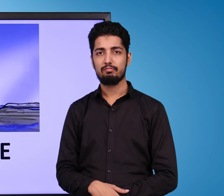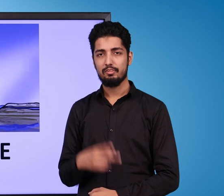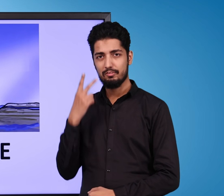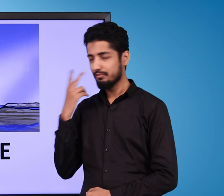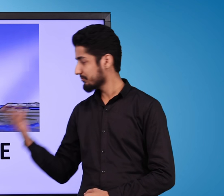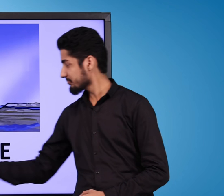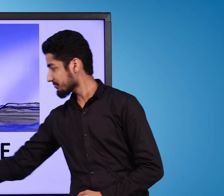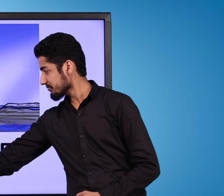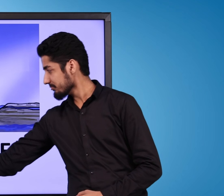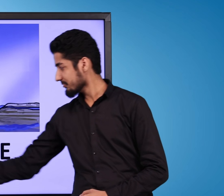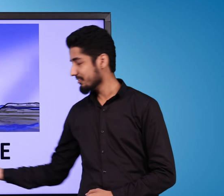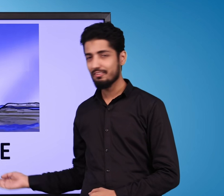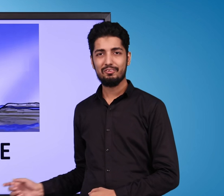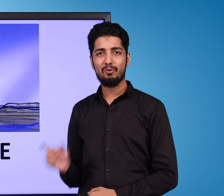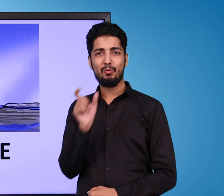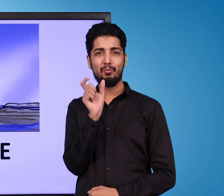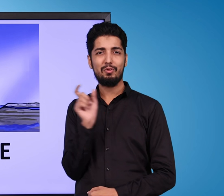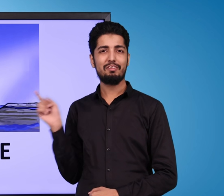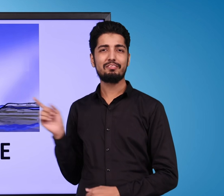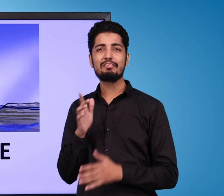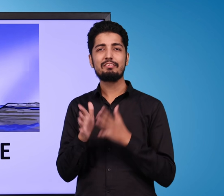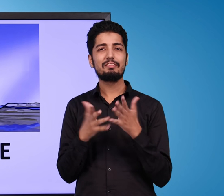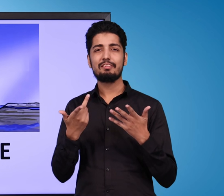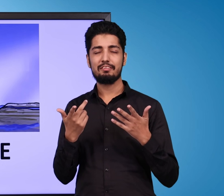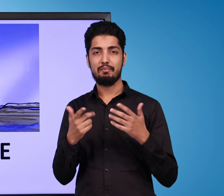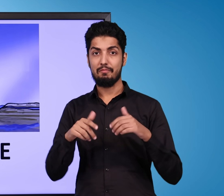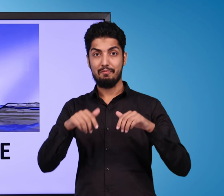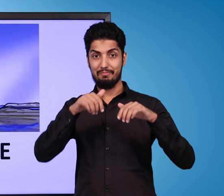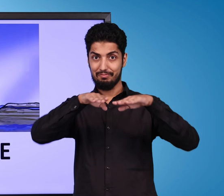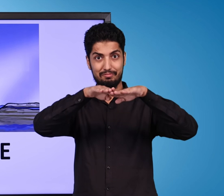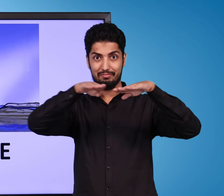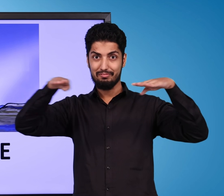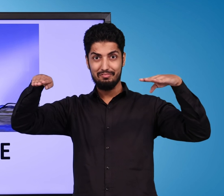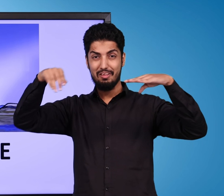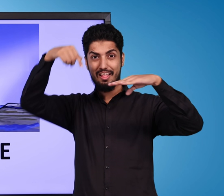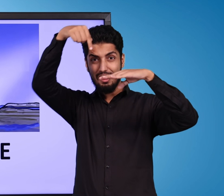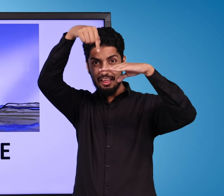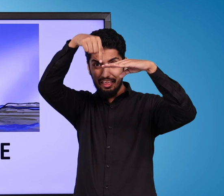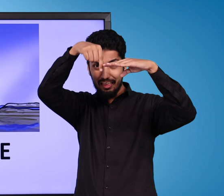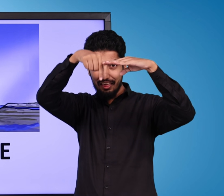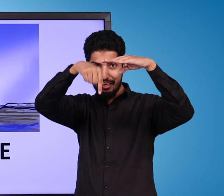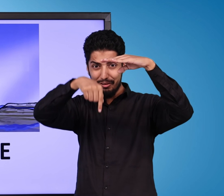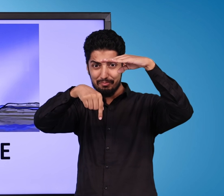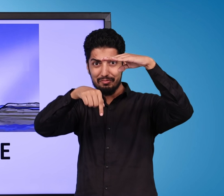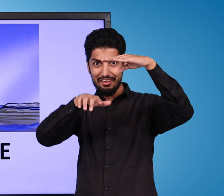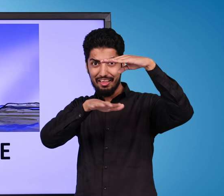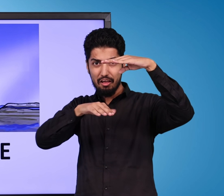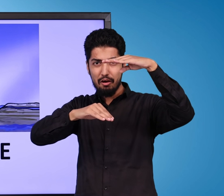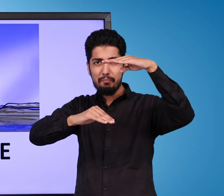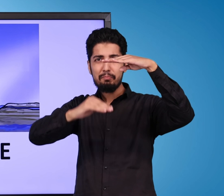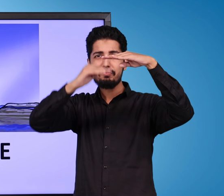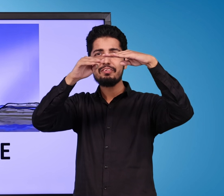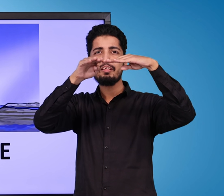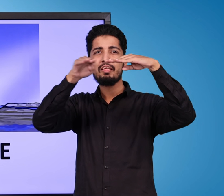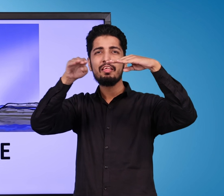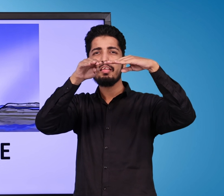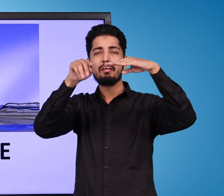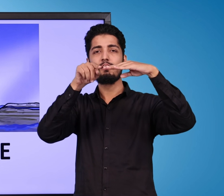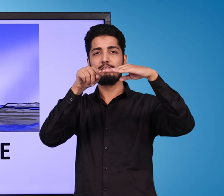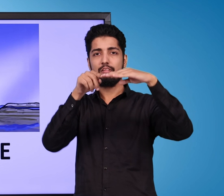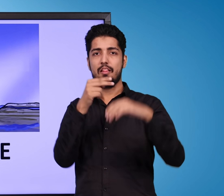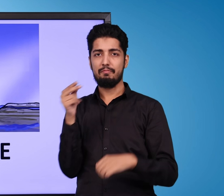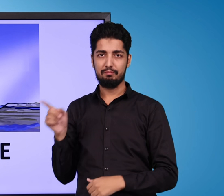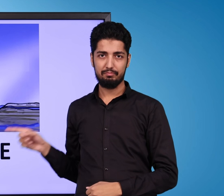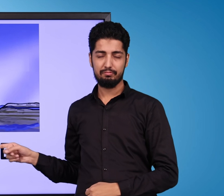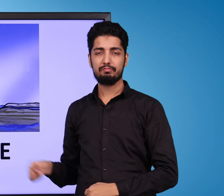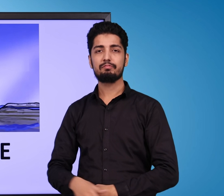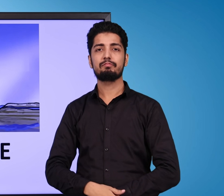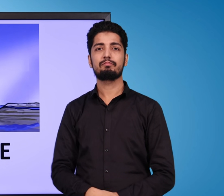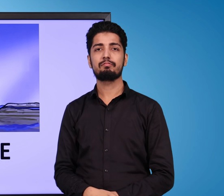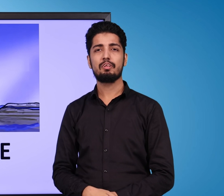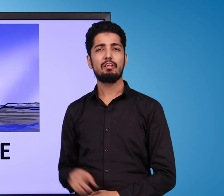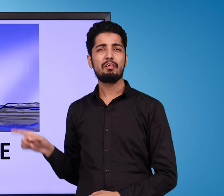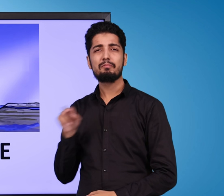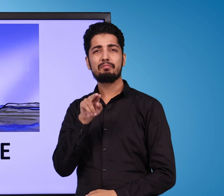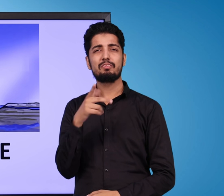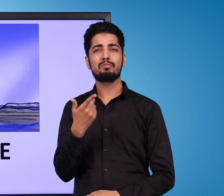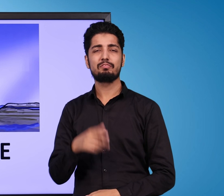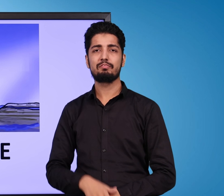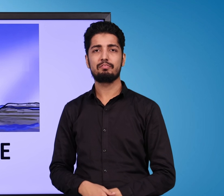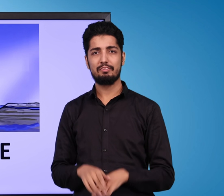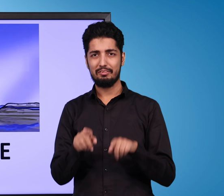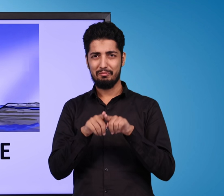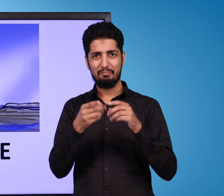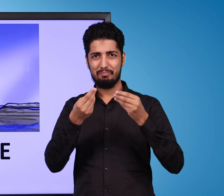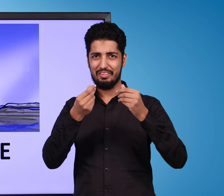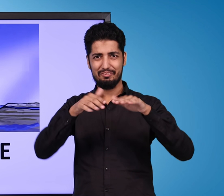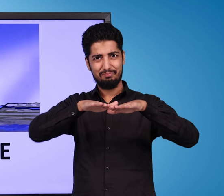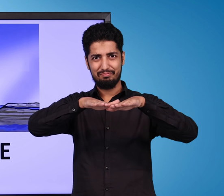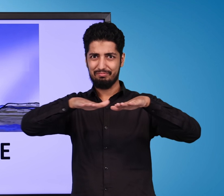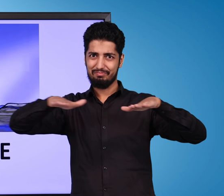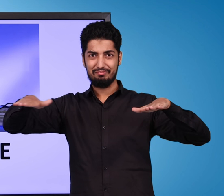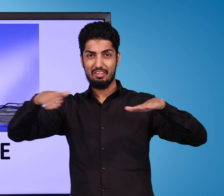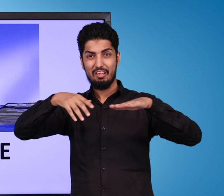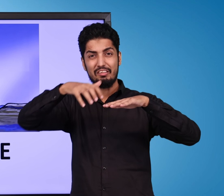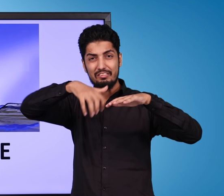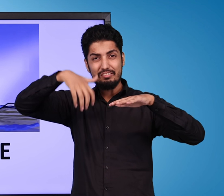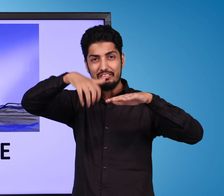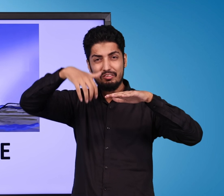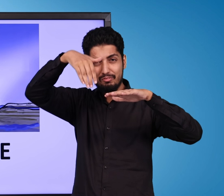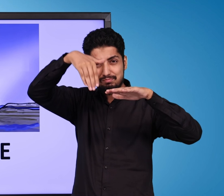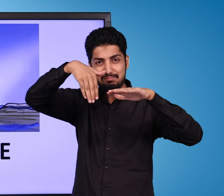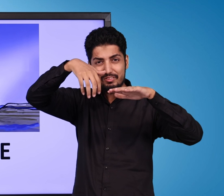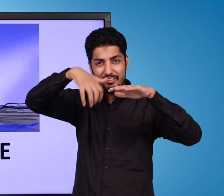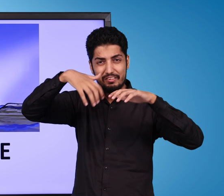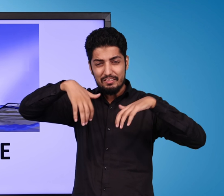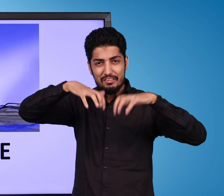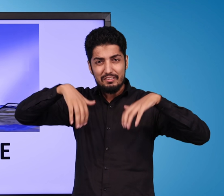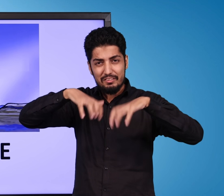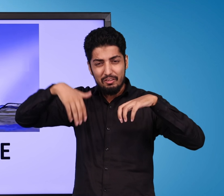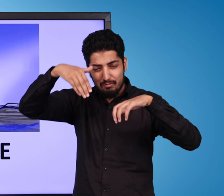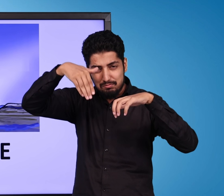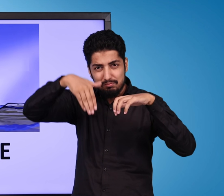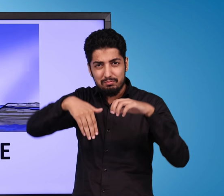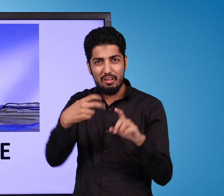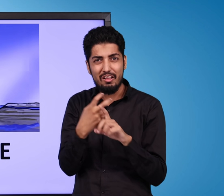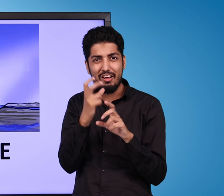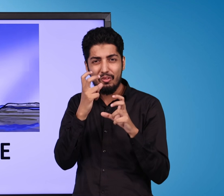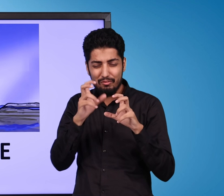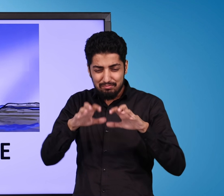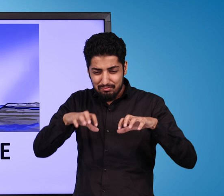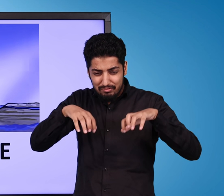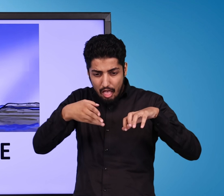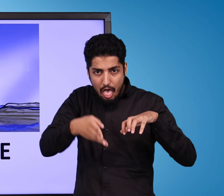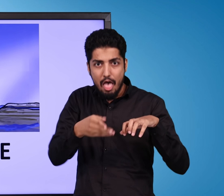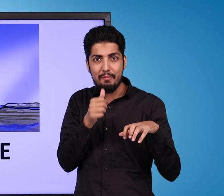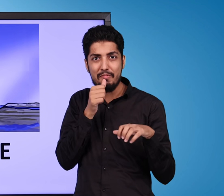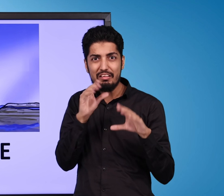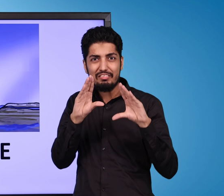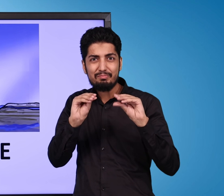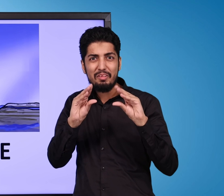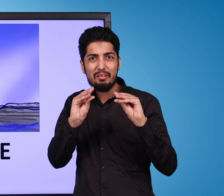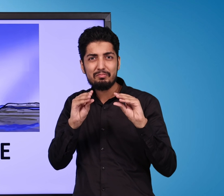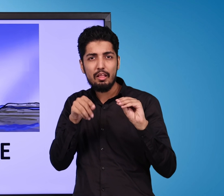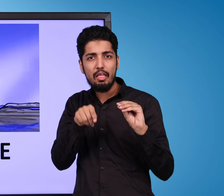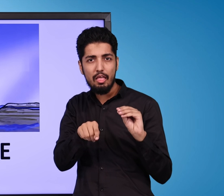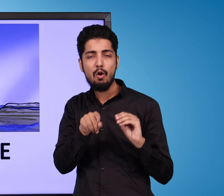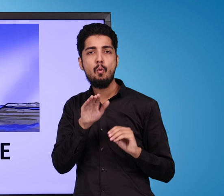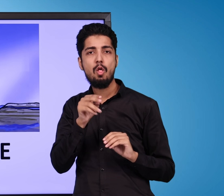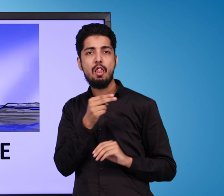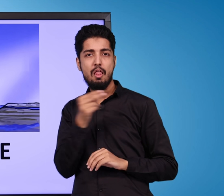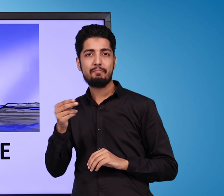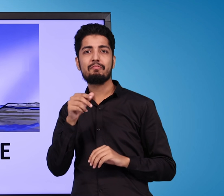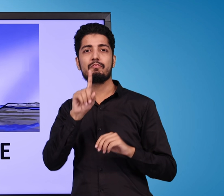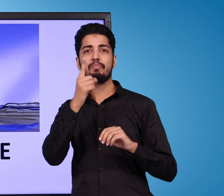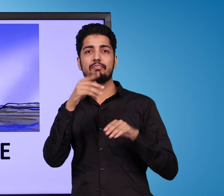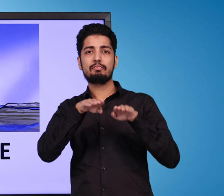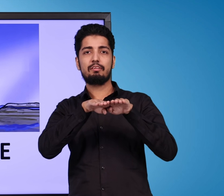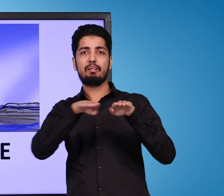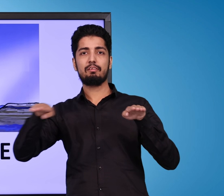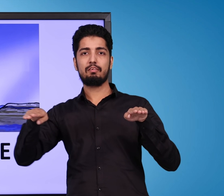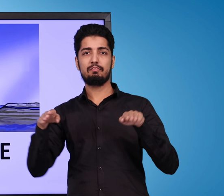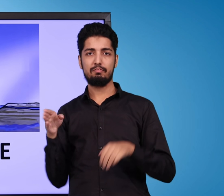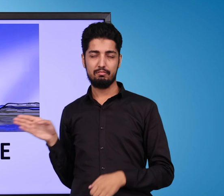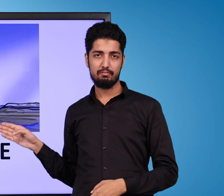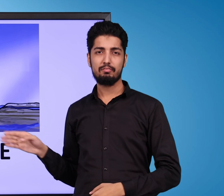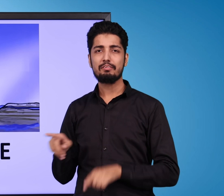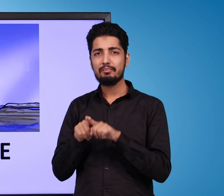Water table this side refers to water table If we dig deep under the ground we would reach a level where all the space between particles of soil and gaps between rocks are filled with water.